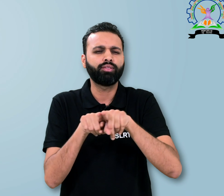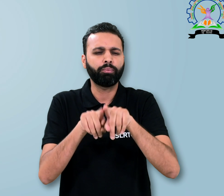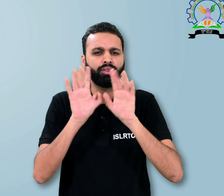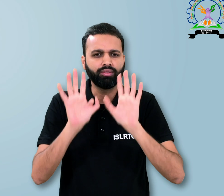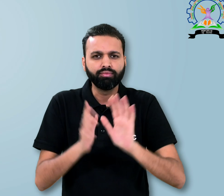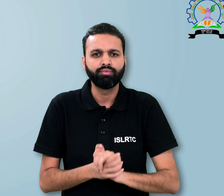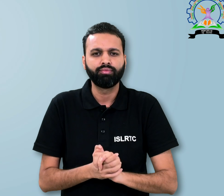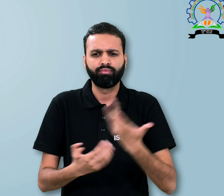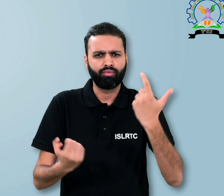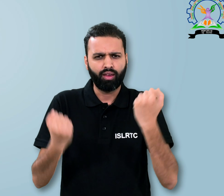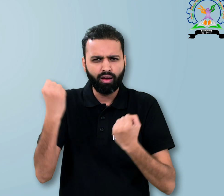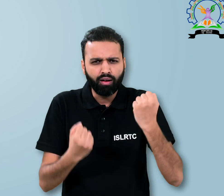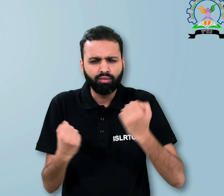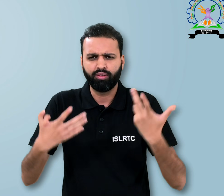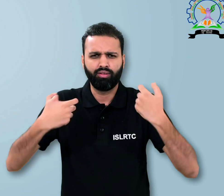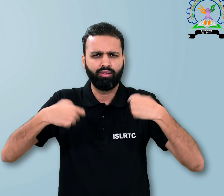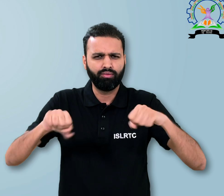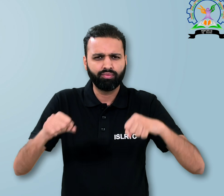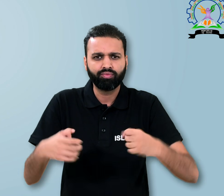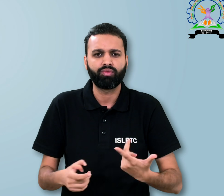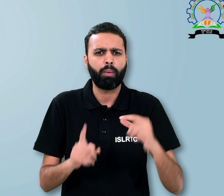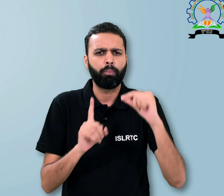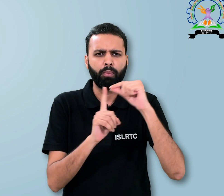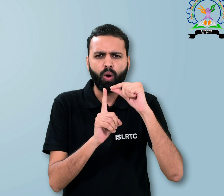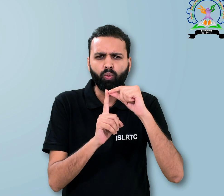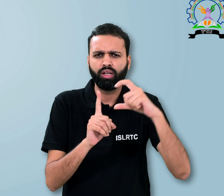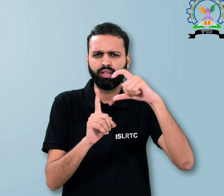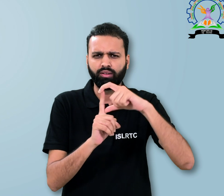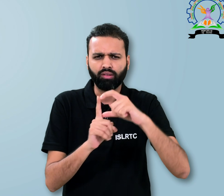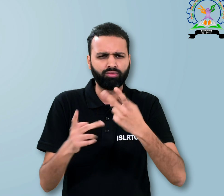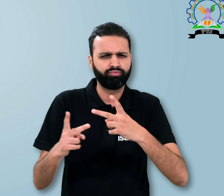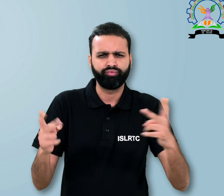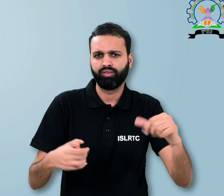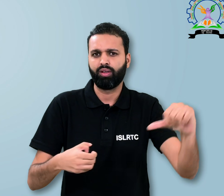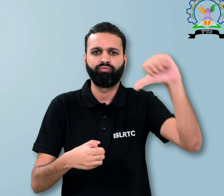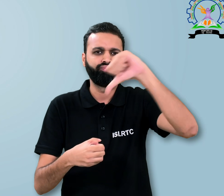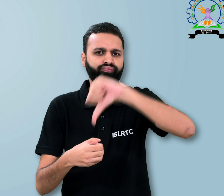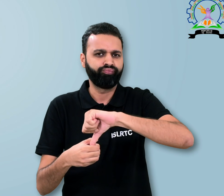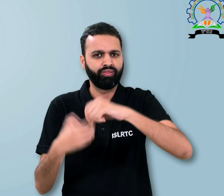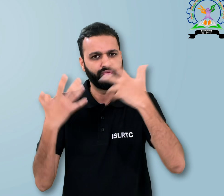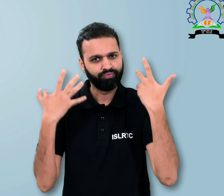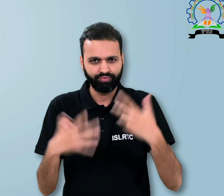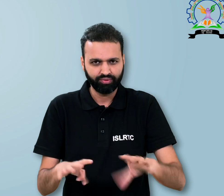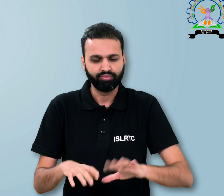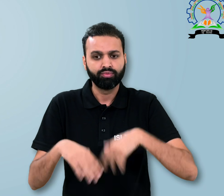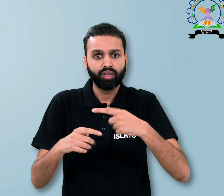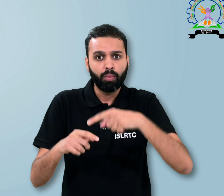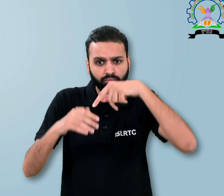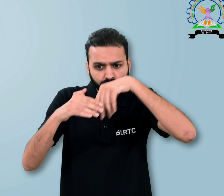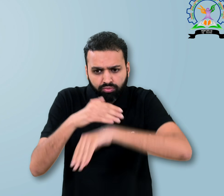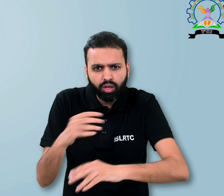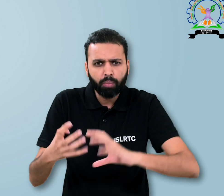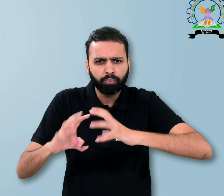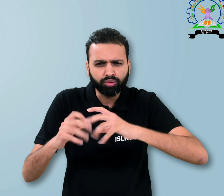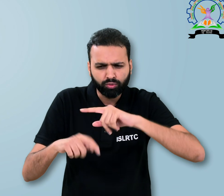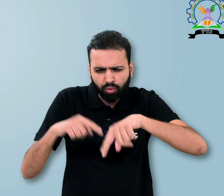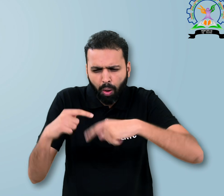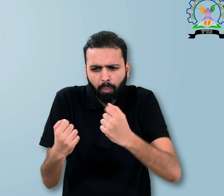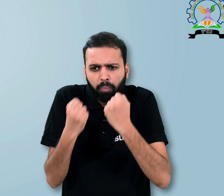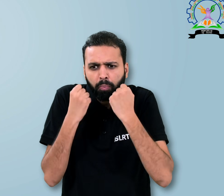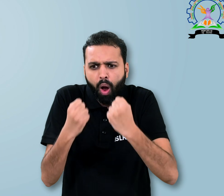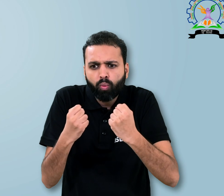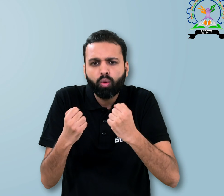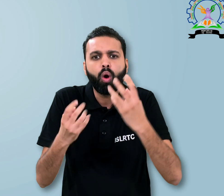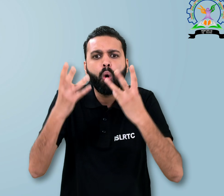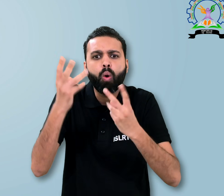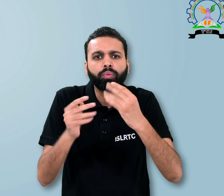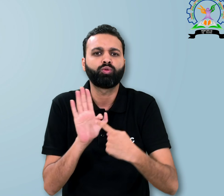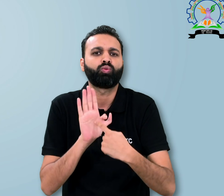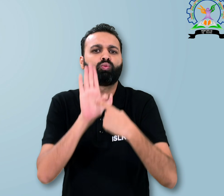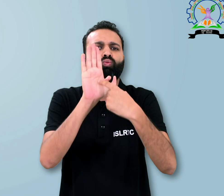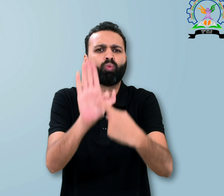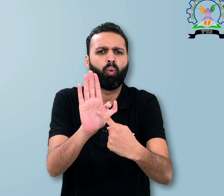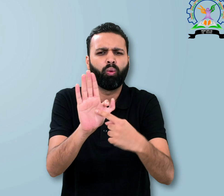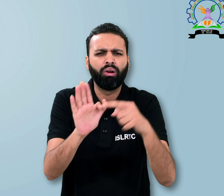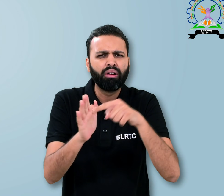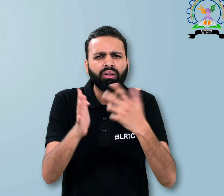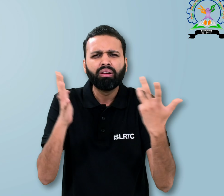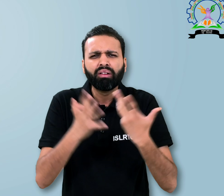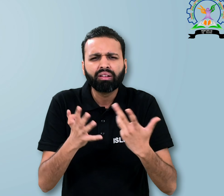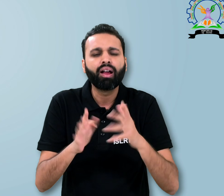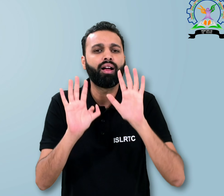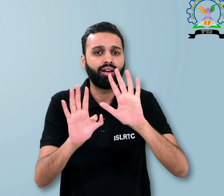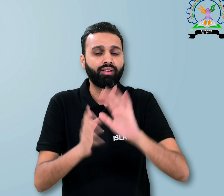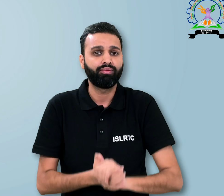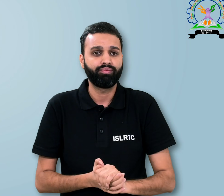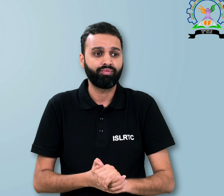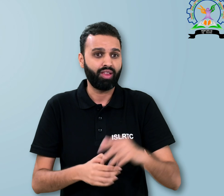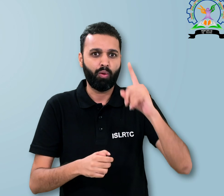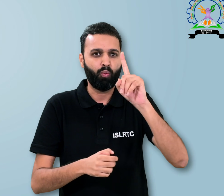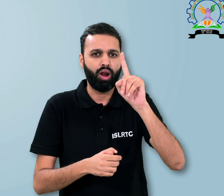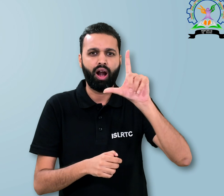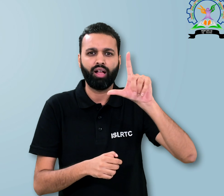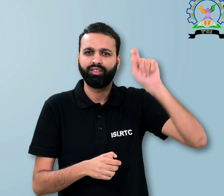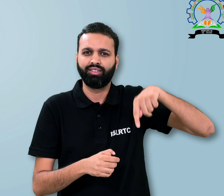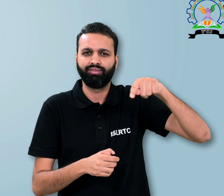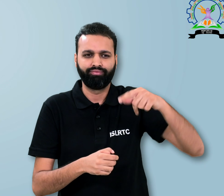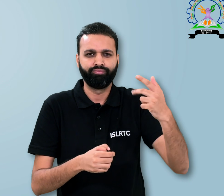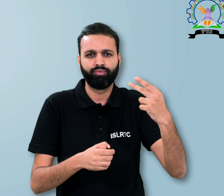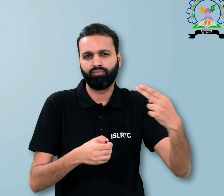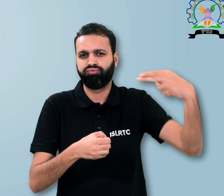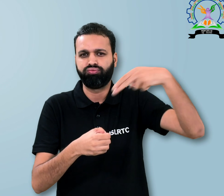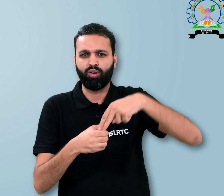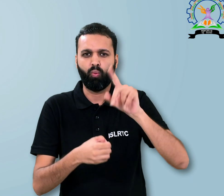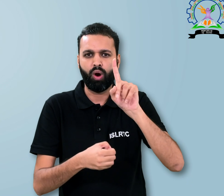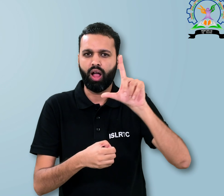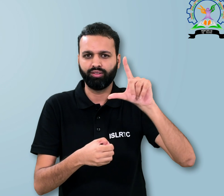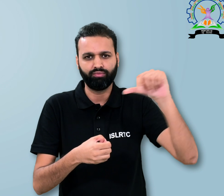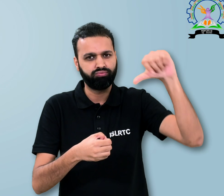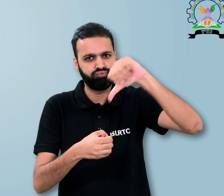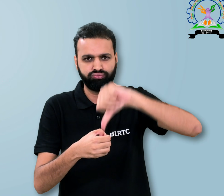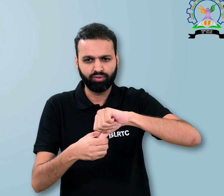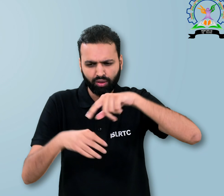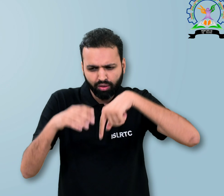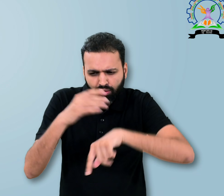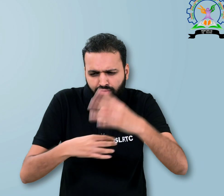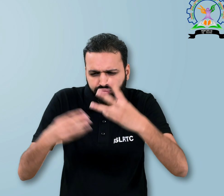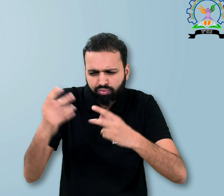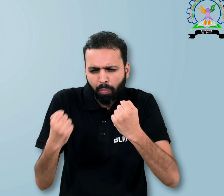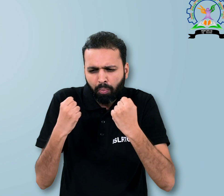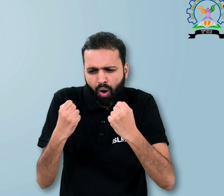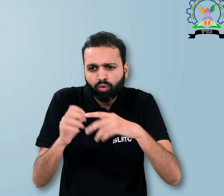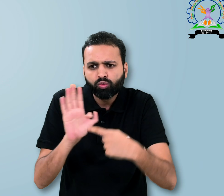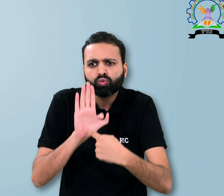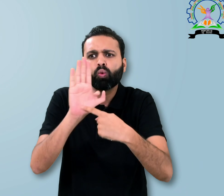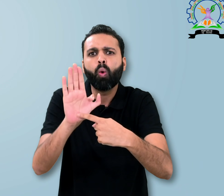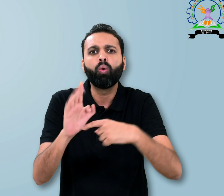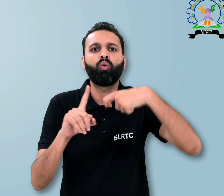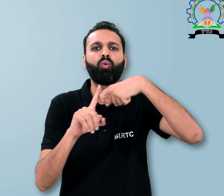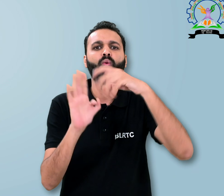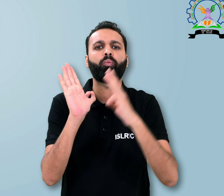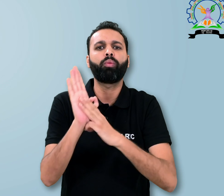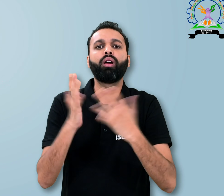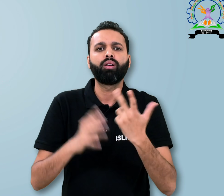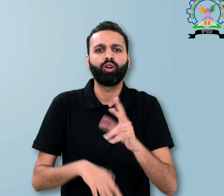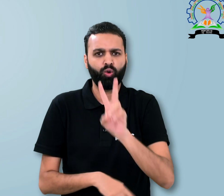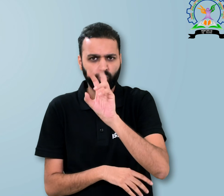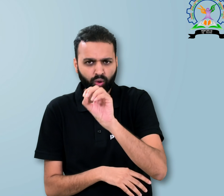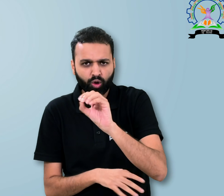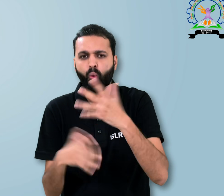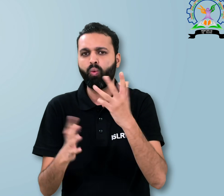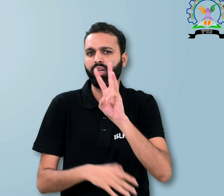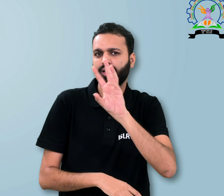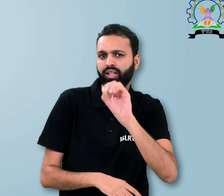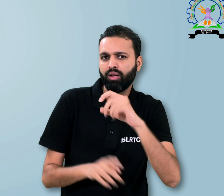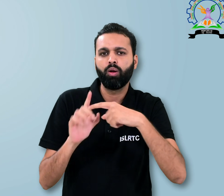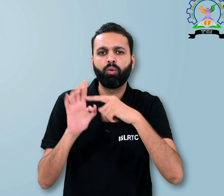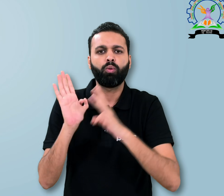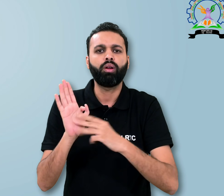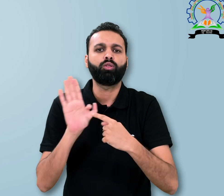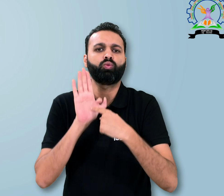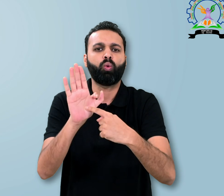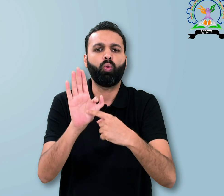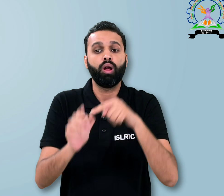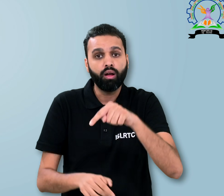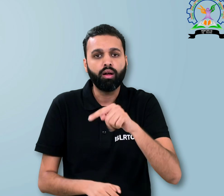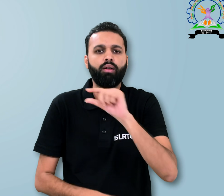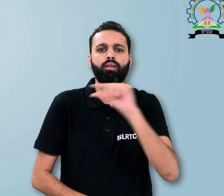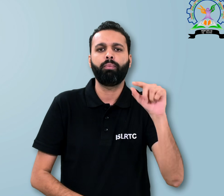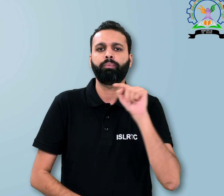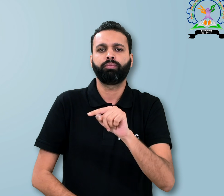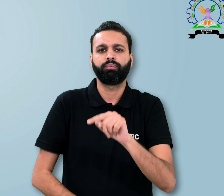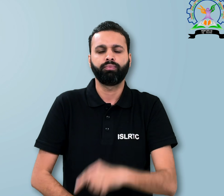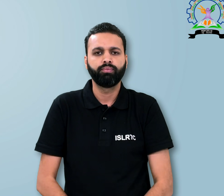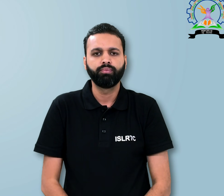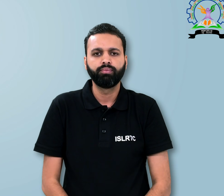For example, the efficiency of a fuel in vehicles will be measured as km/lt.